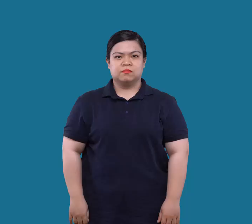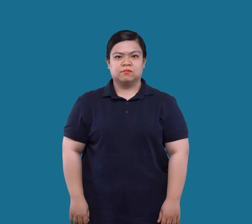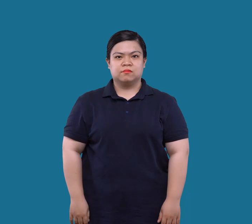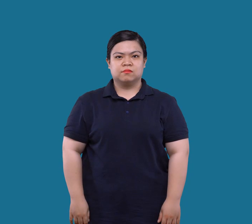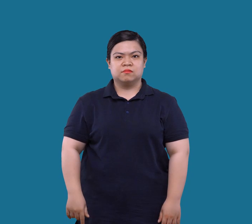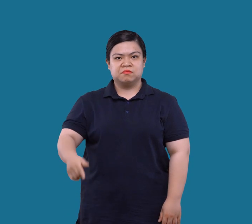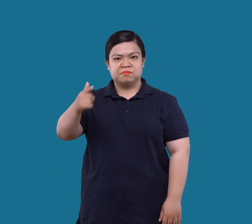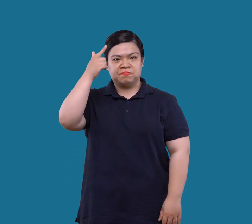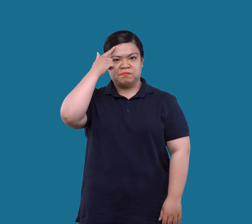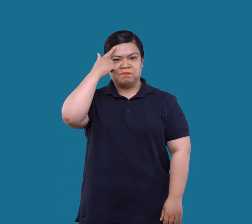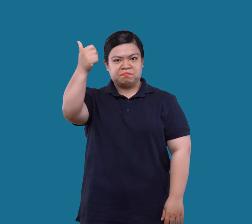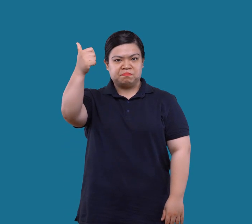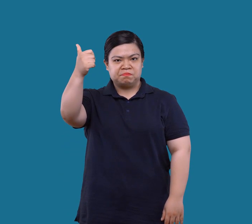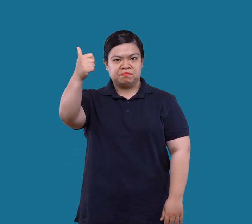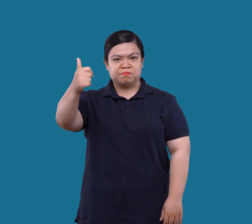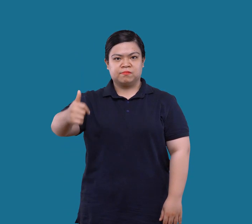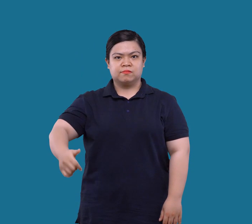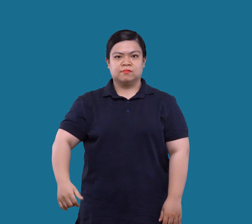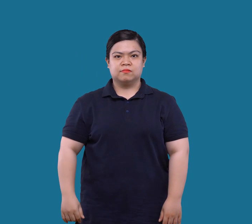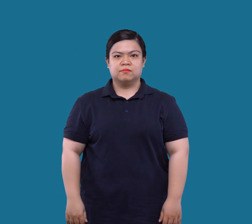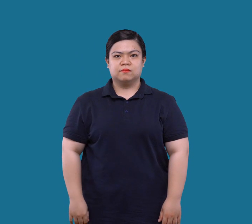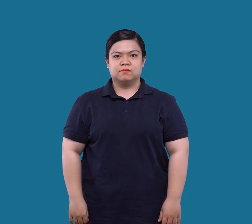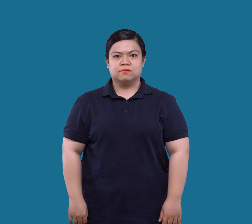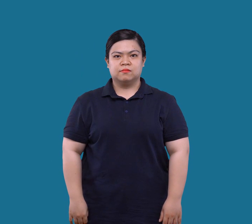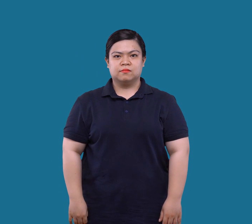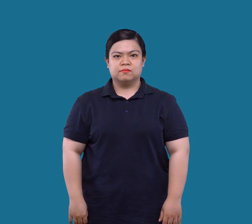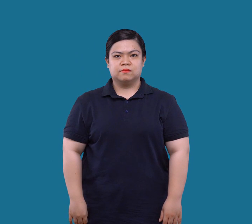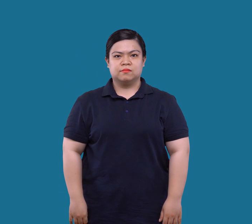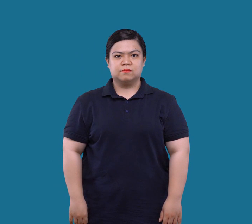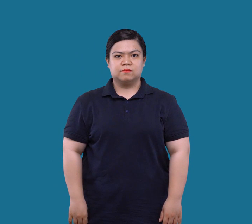trí khôn